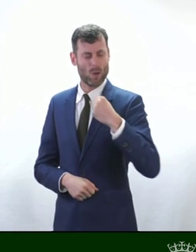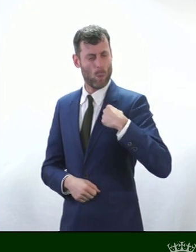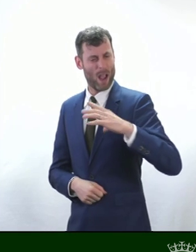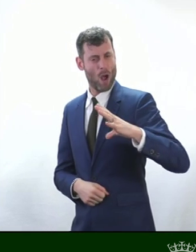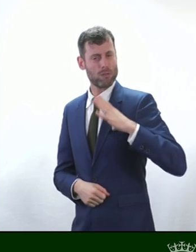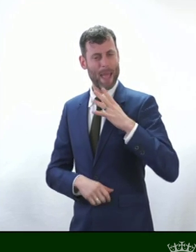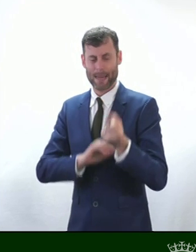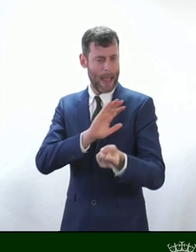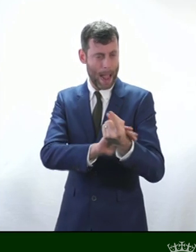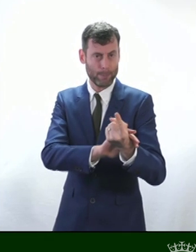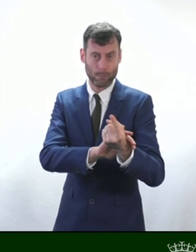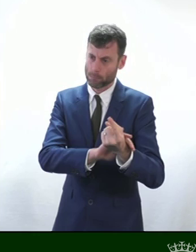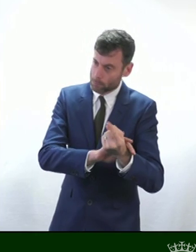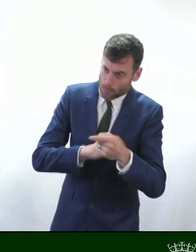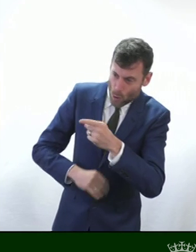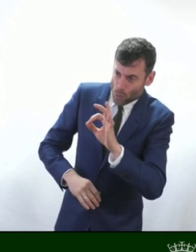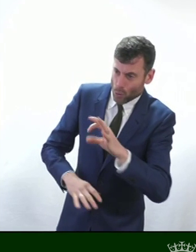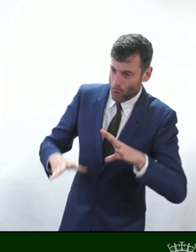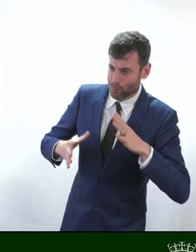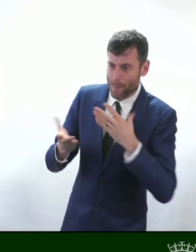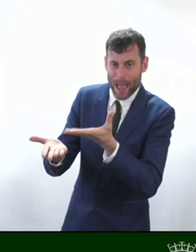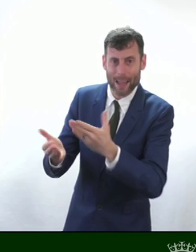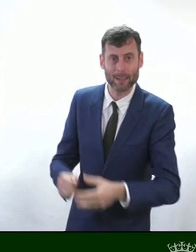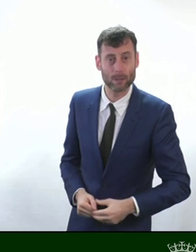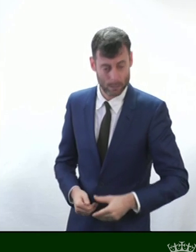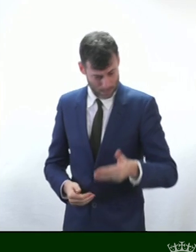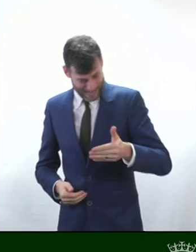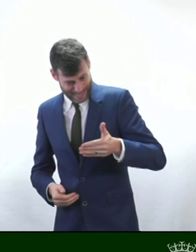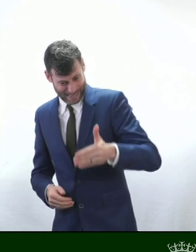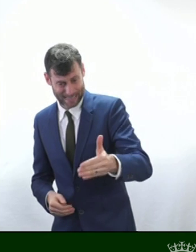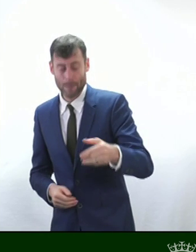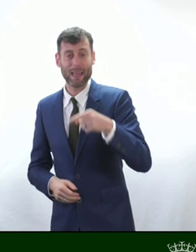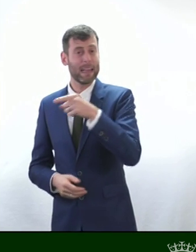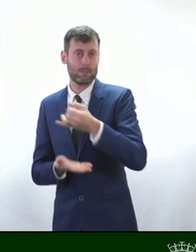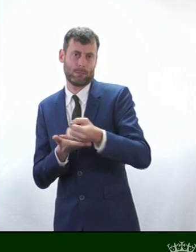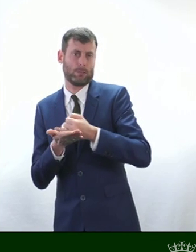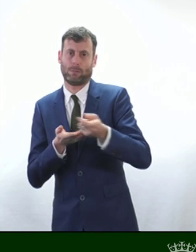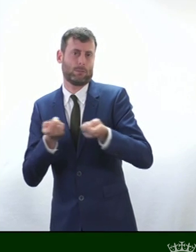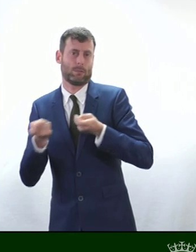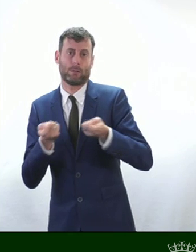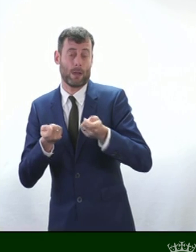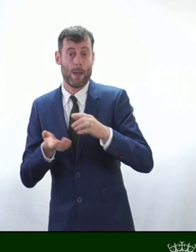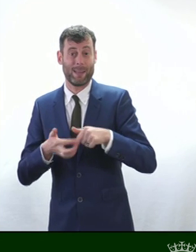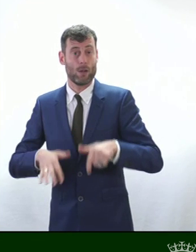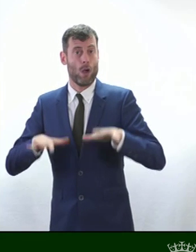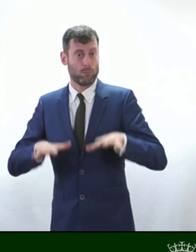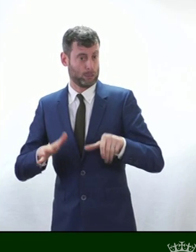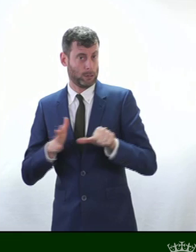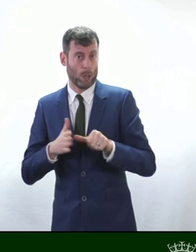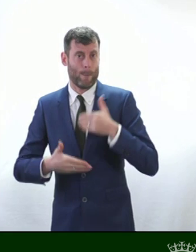Whatever may happen in the next few days, there is no doubting that his incompetence has held Britain back.